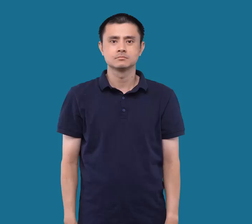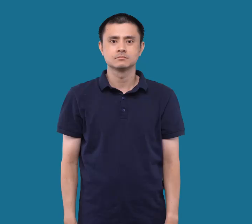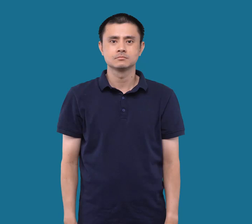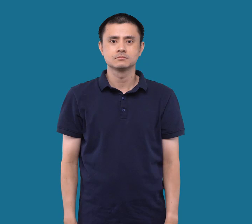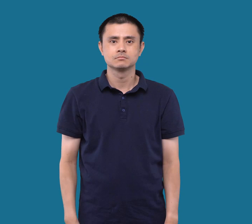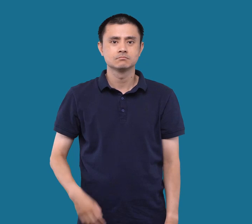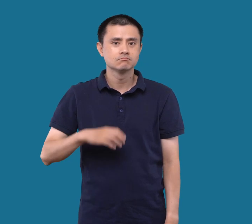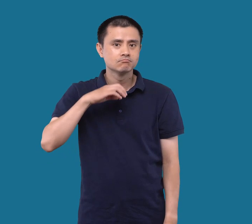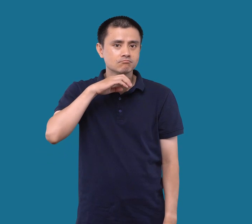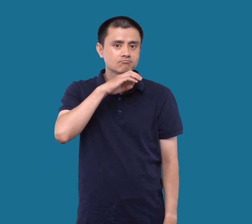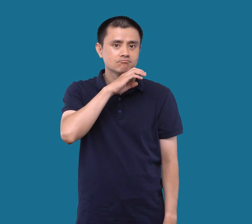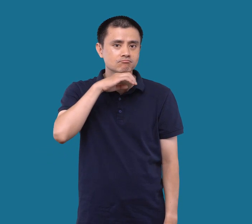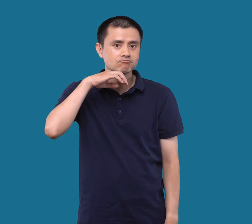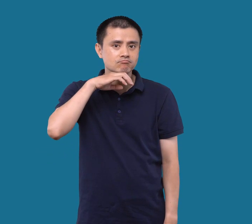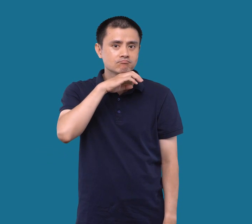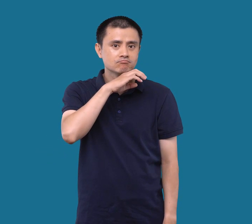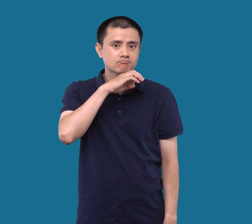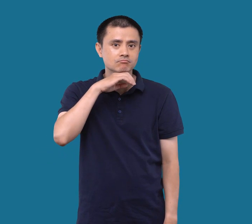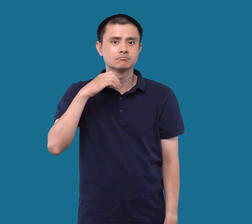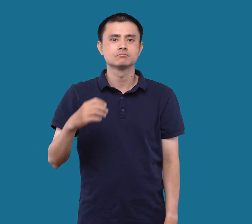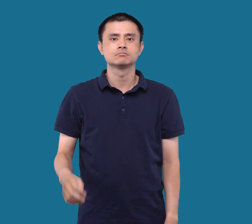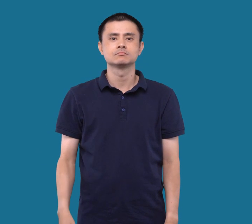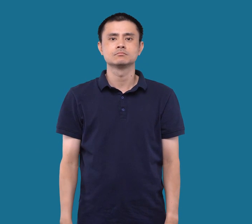củ gừng